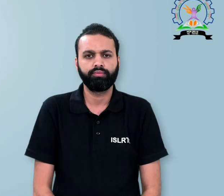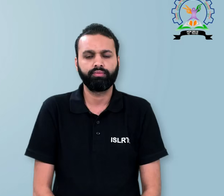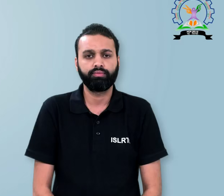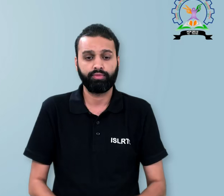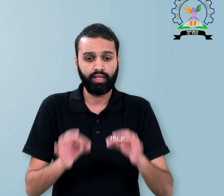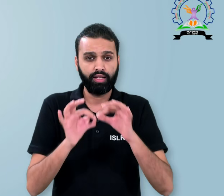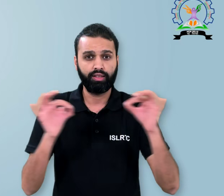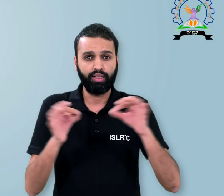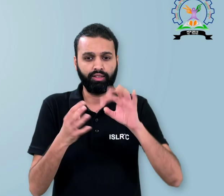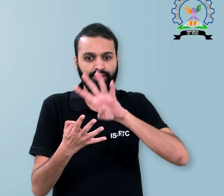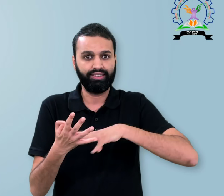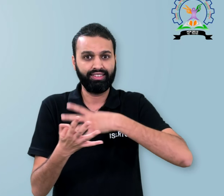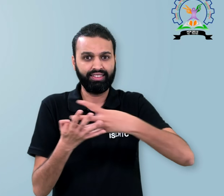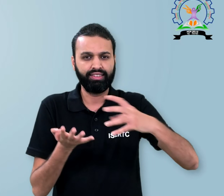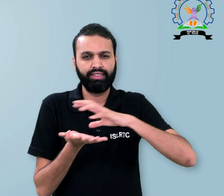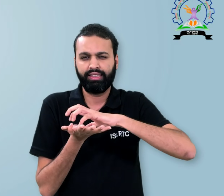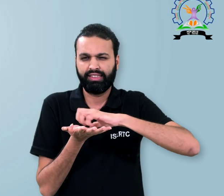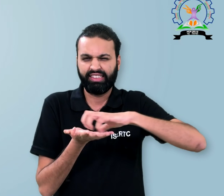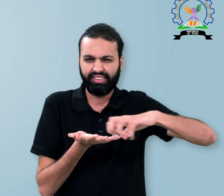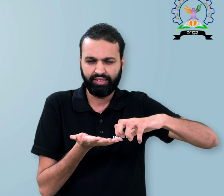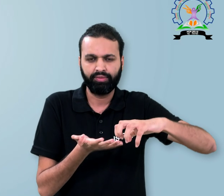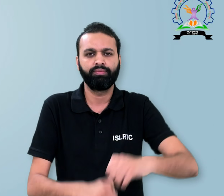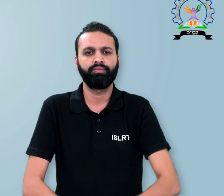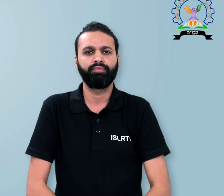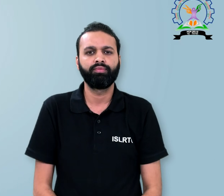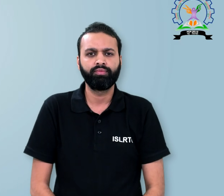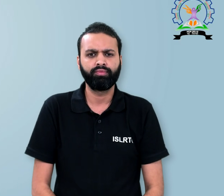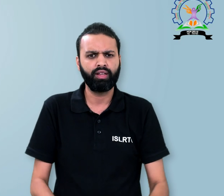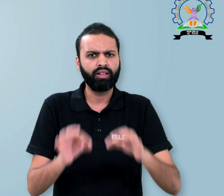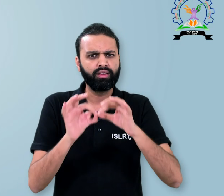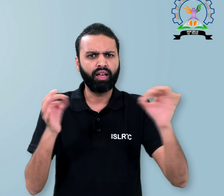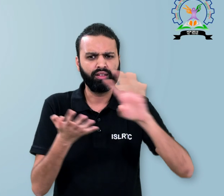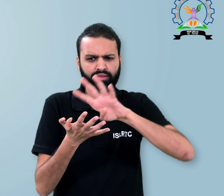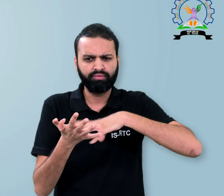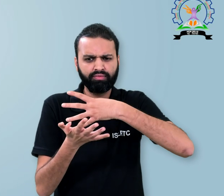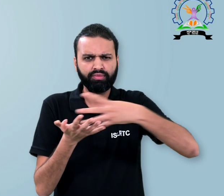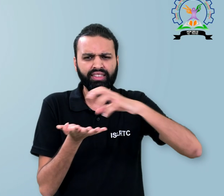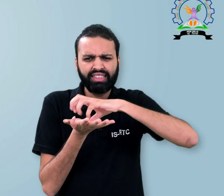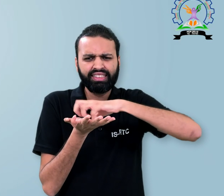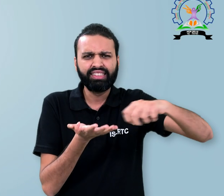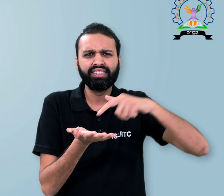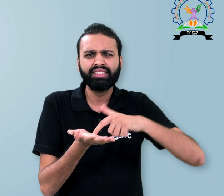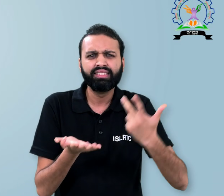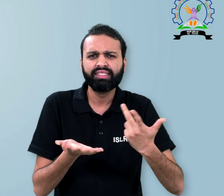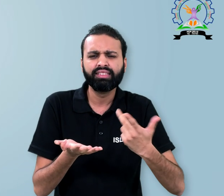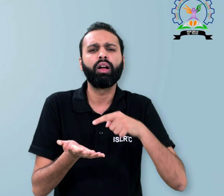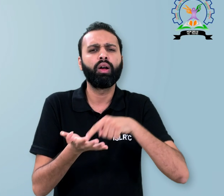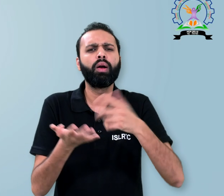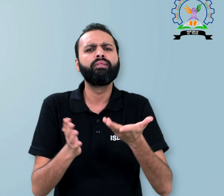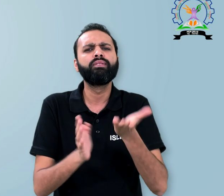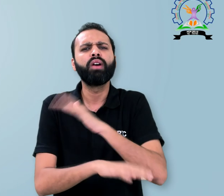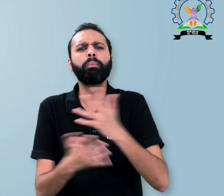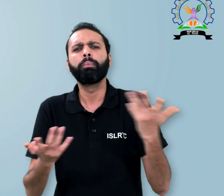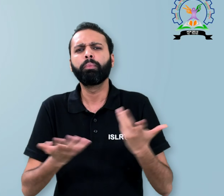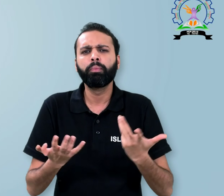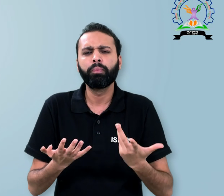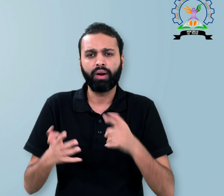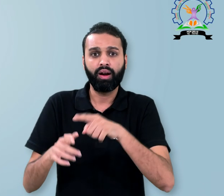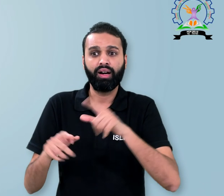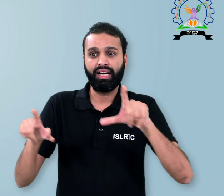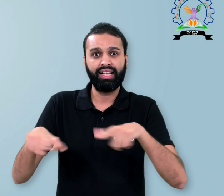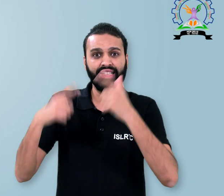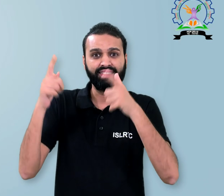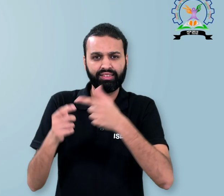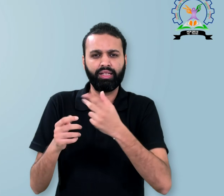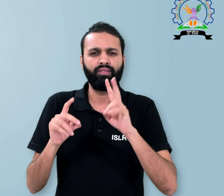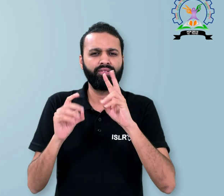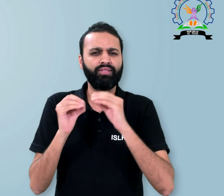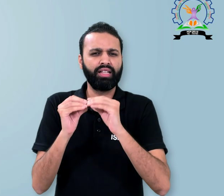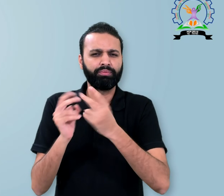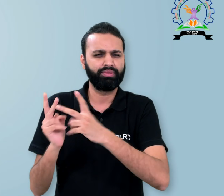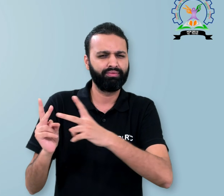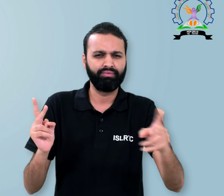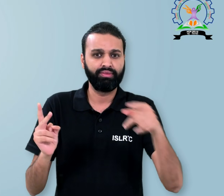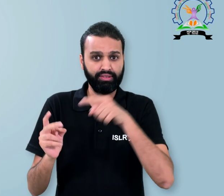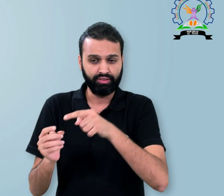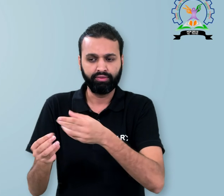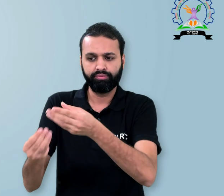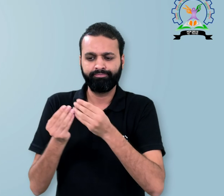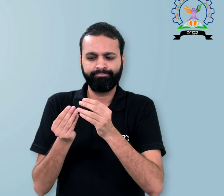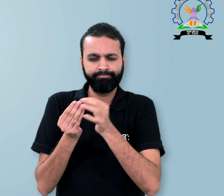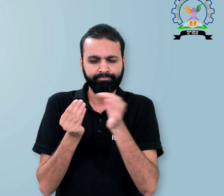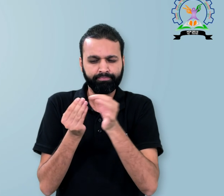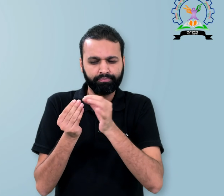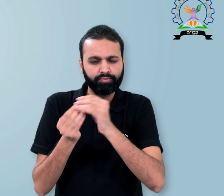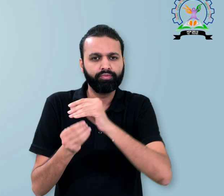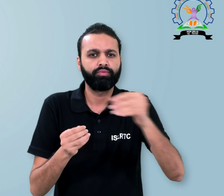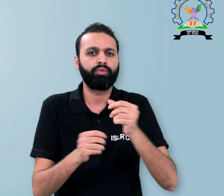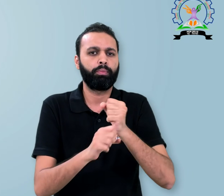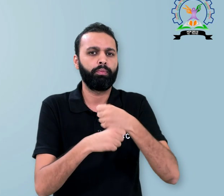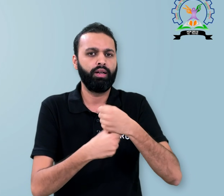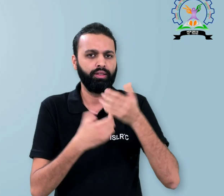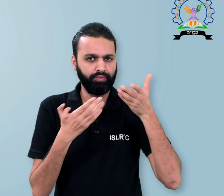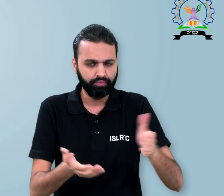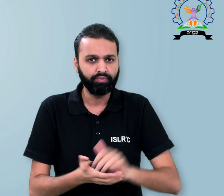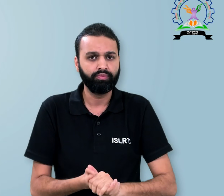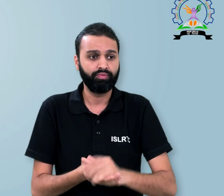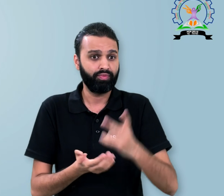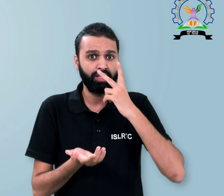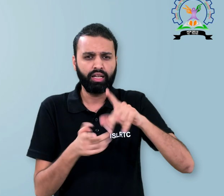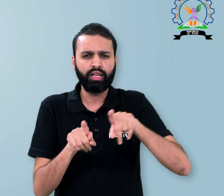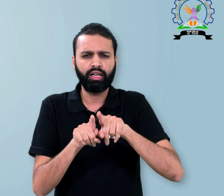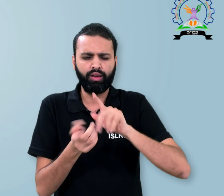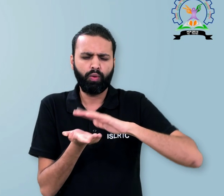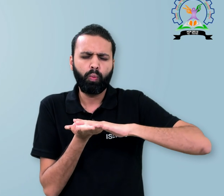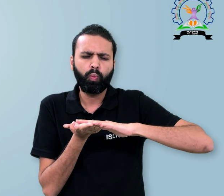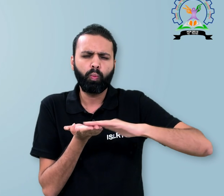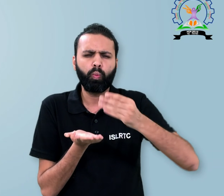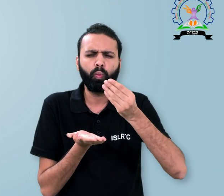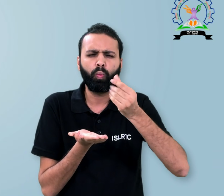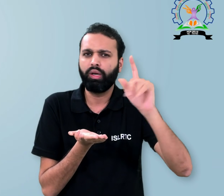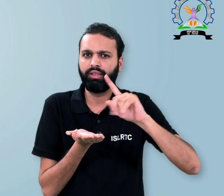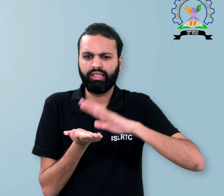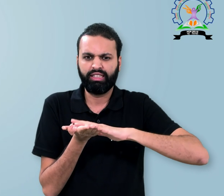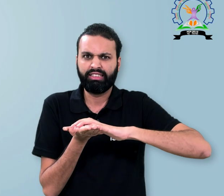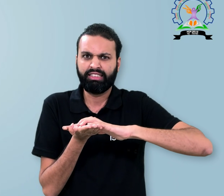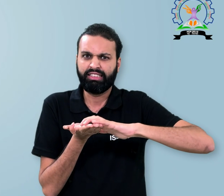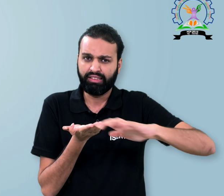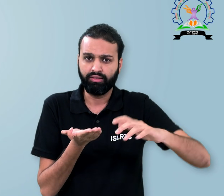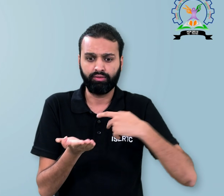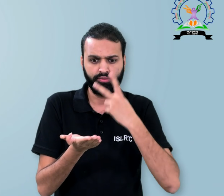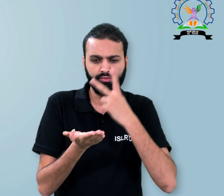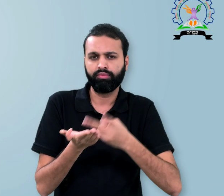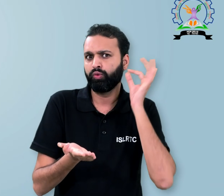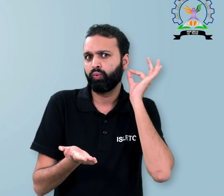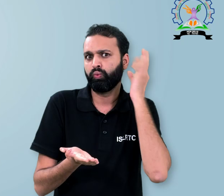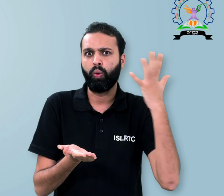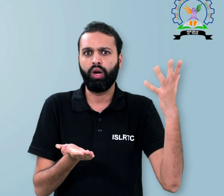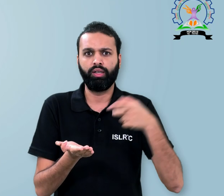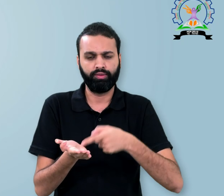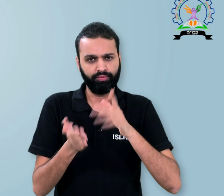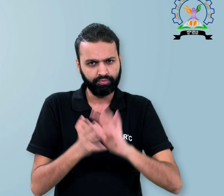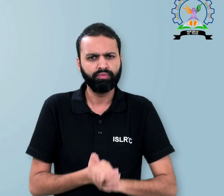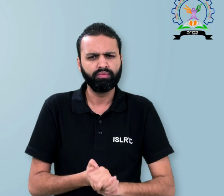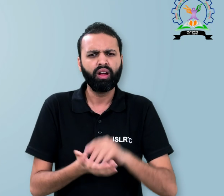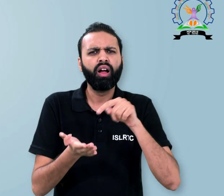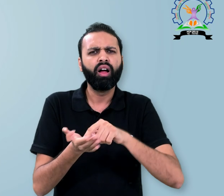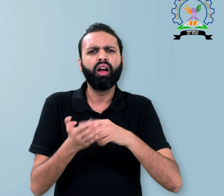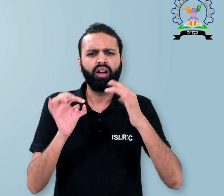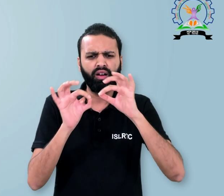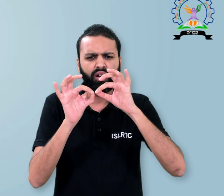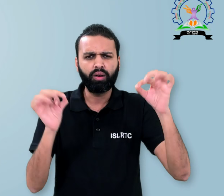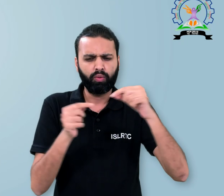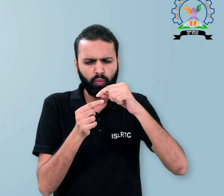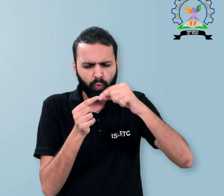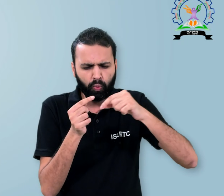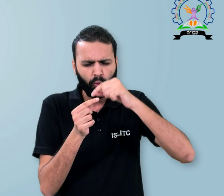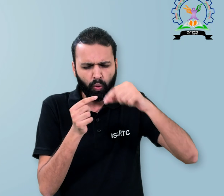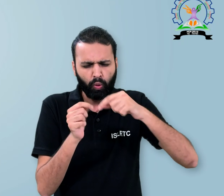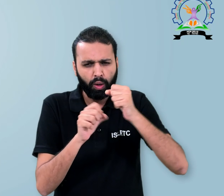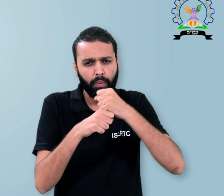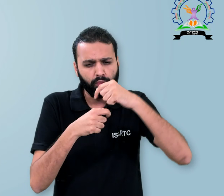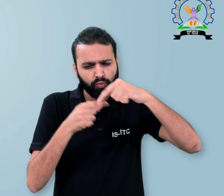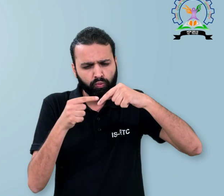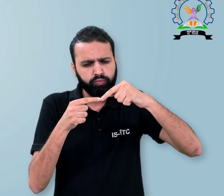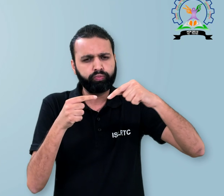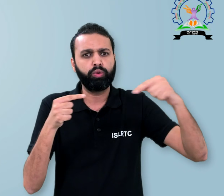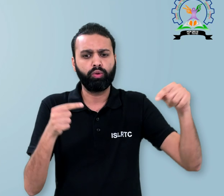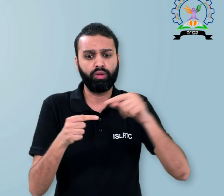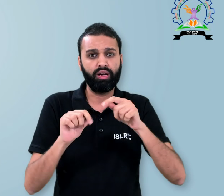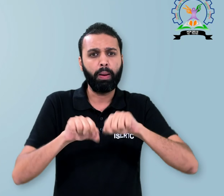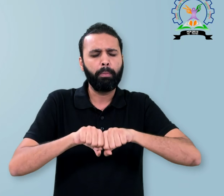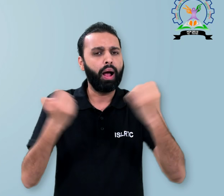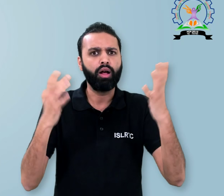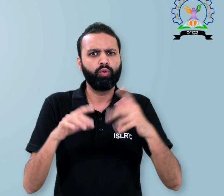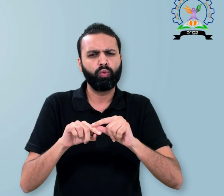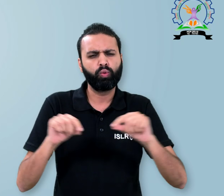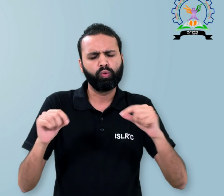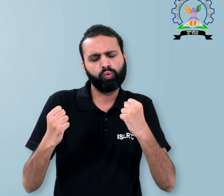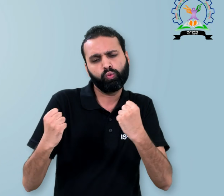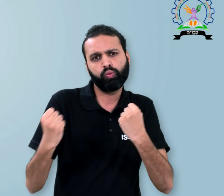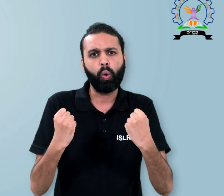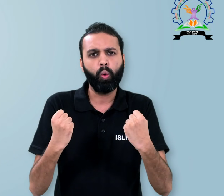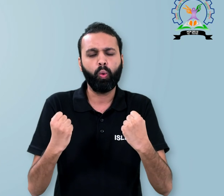Jute Jute is a long, soft, shiny vegetable fibre that can be spun into coarse, strong threads.